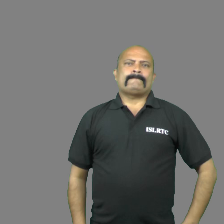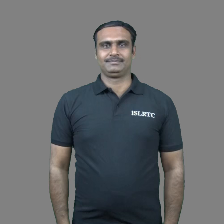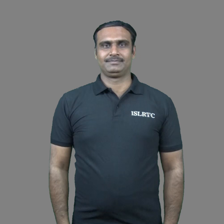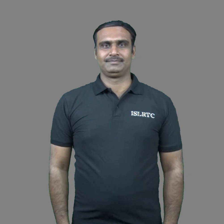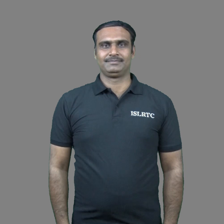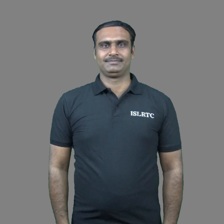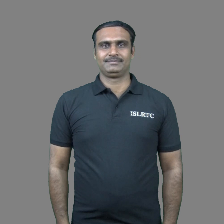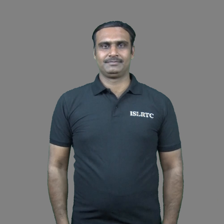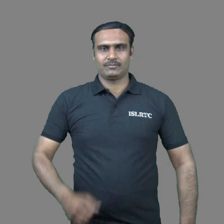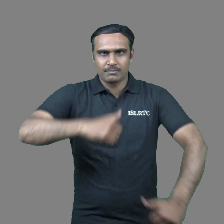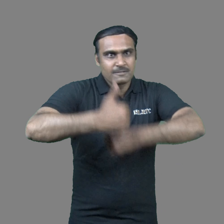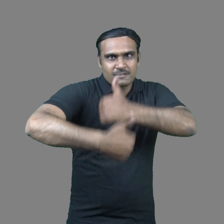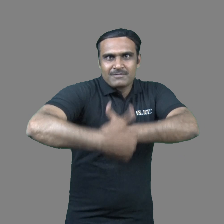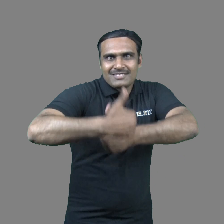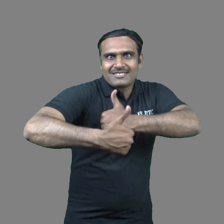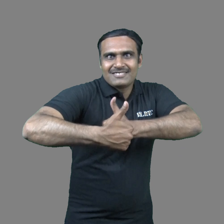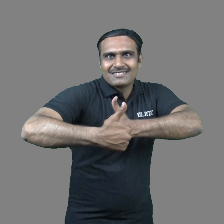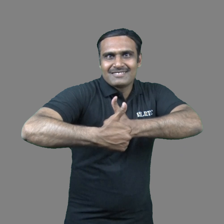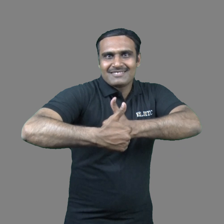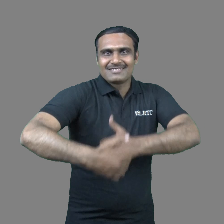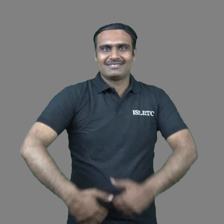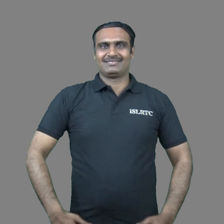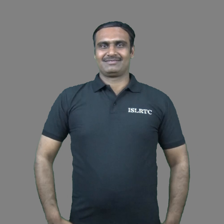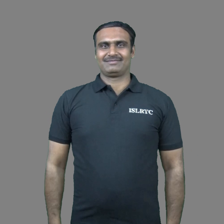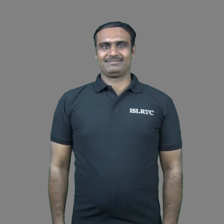Challenge